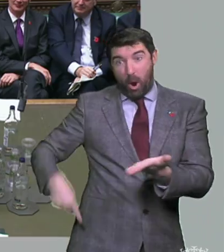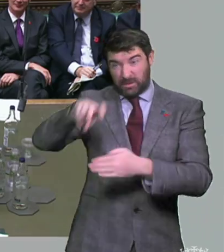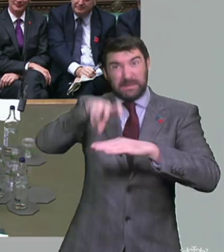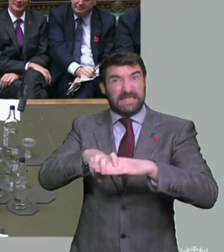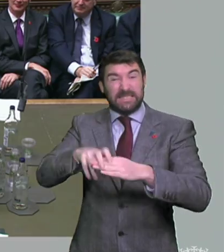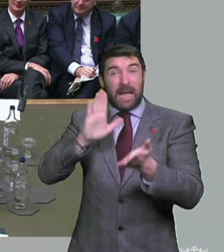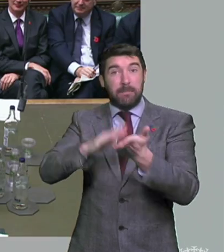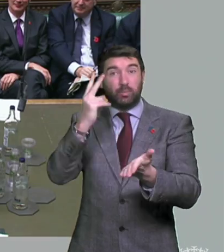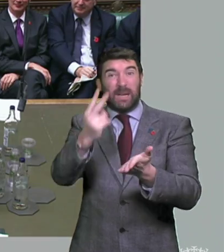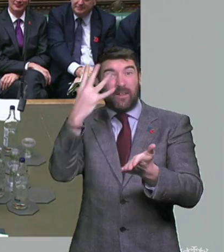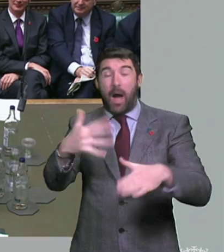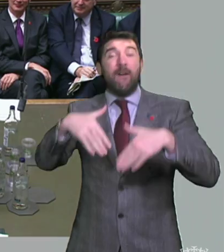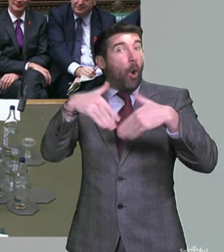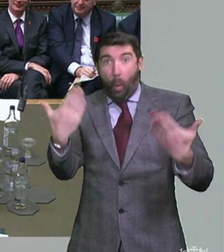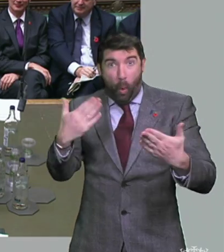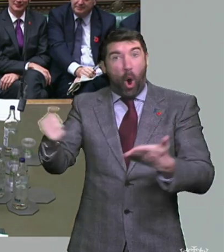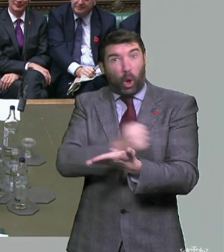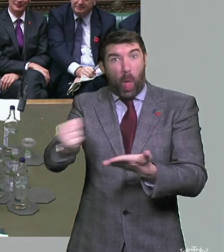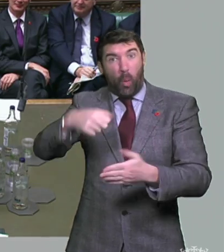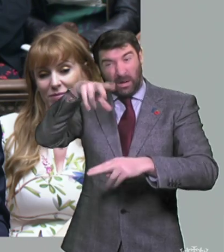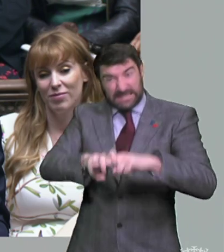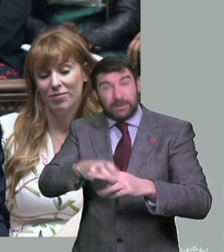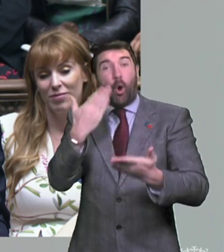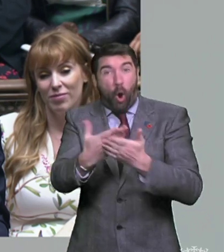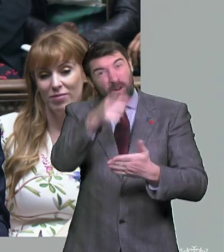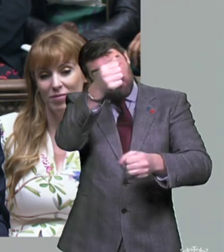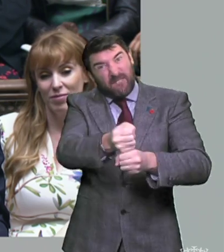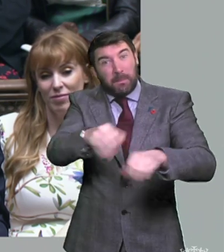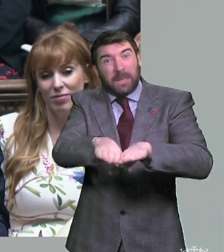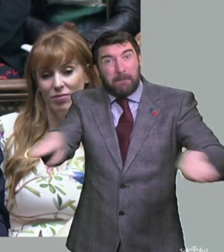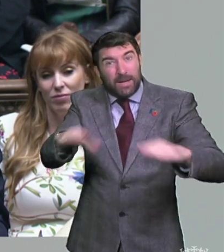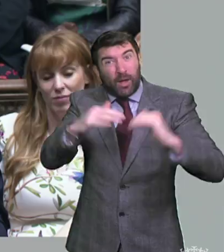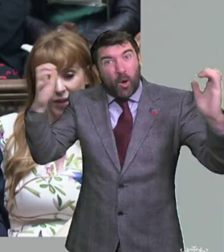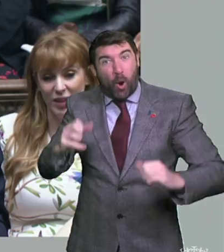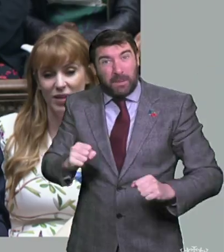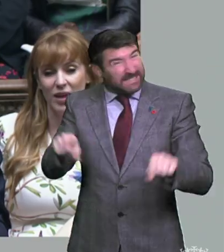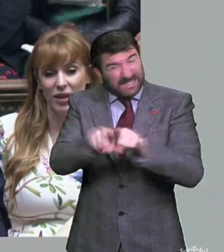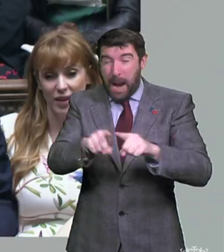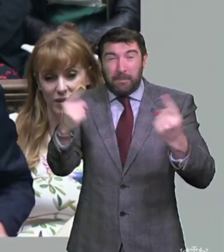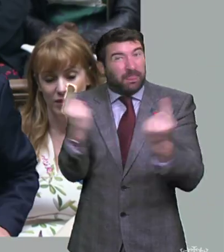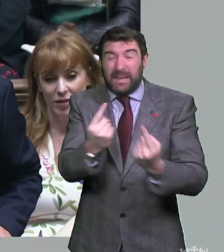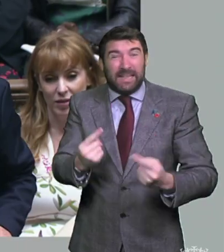There was no answer to the question, because the answer is nothing.